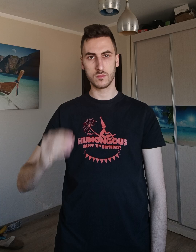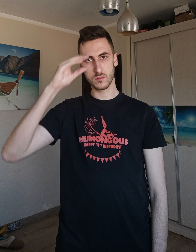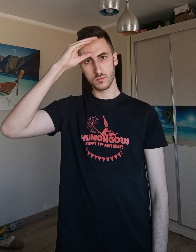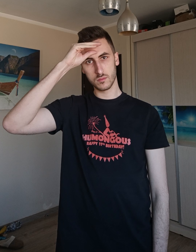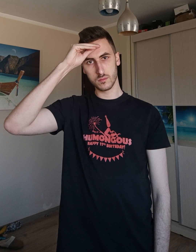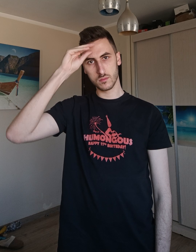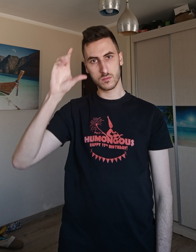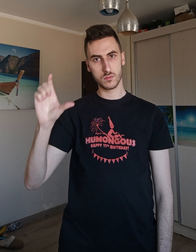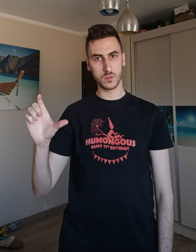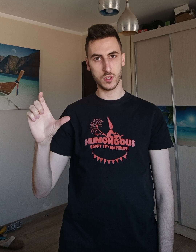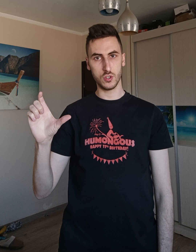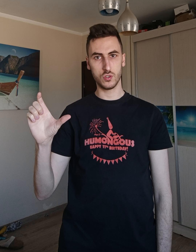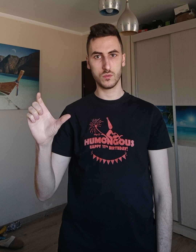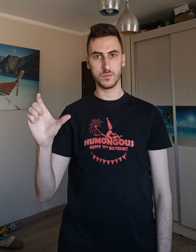איש